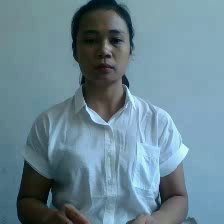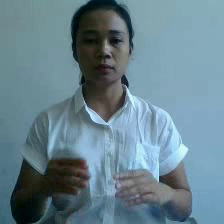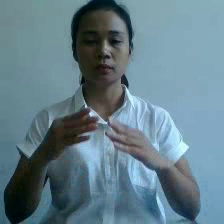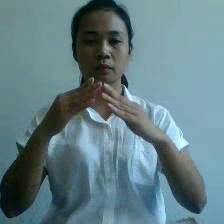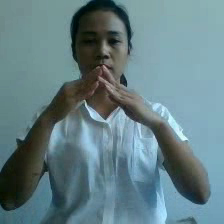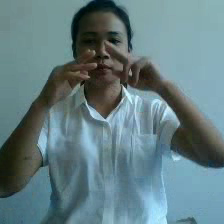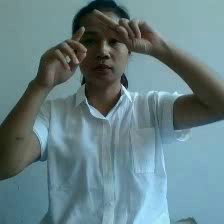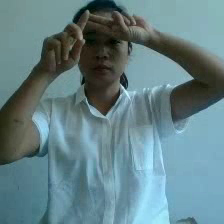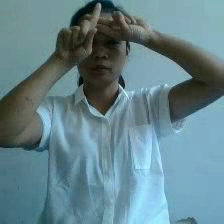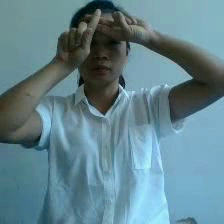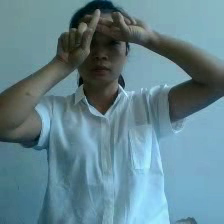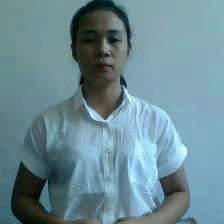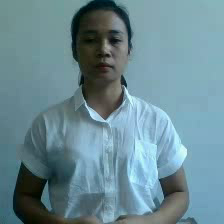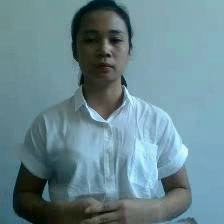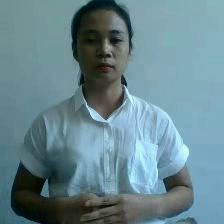Bệnh viện